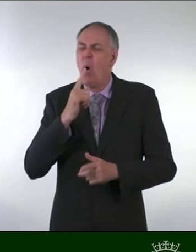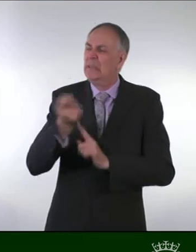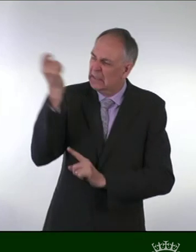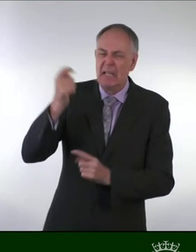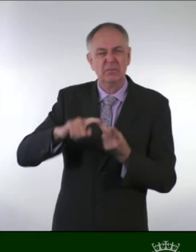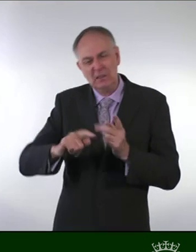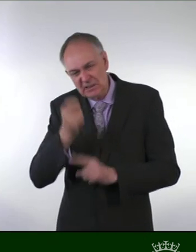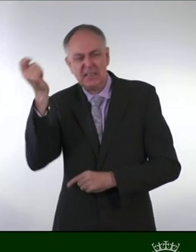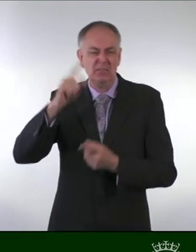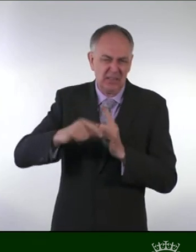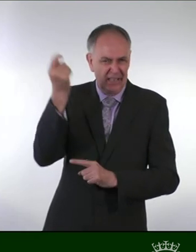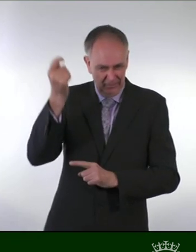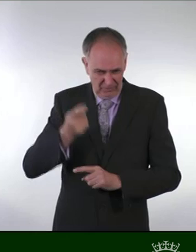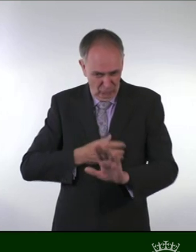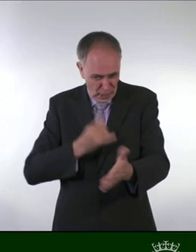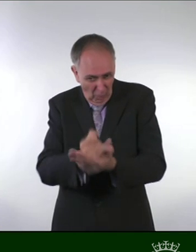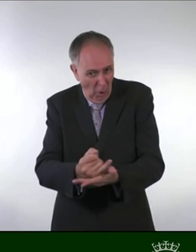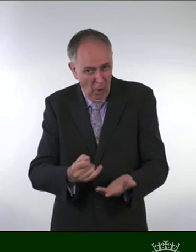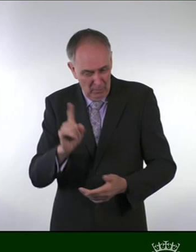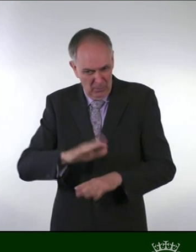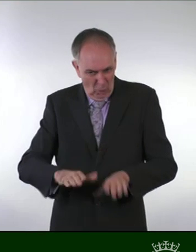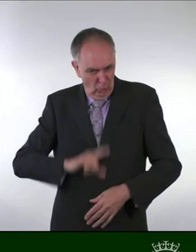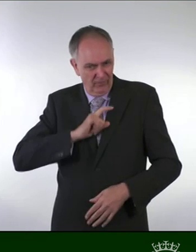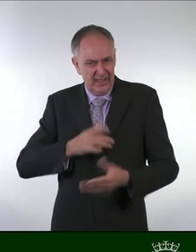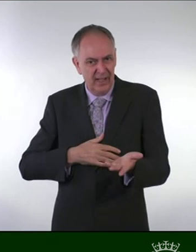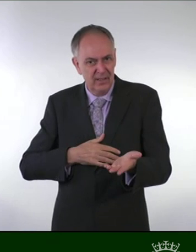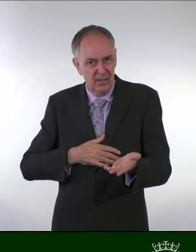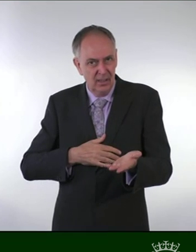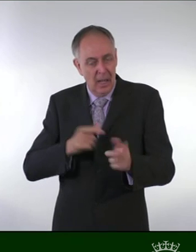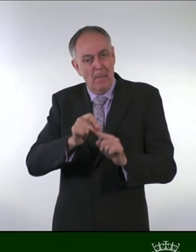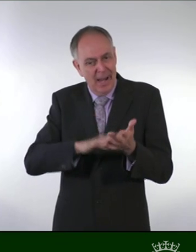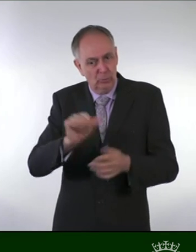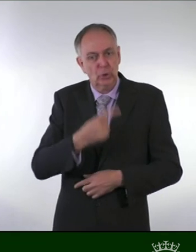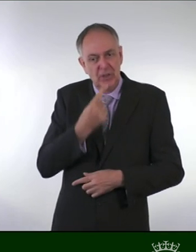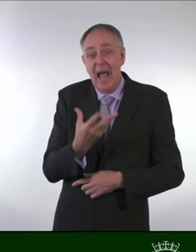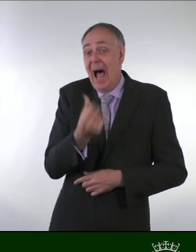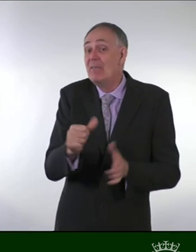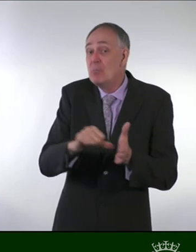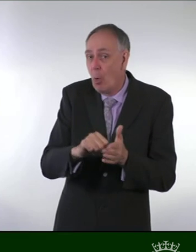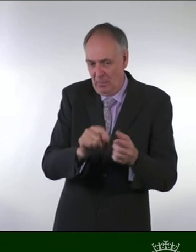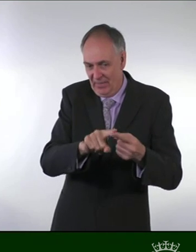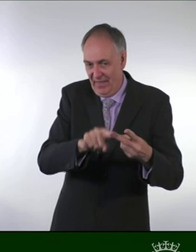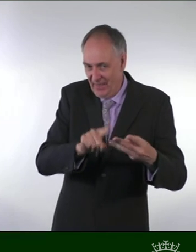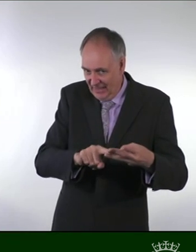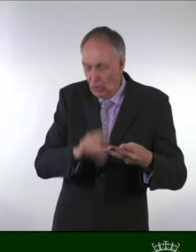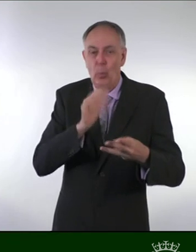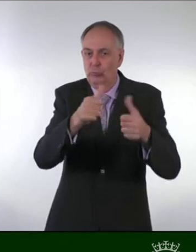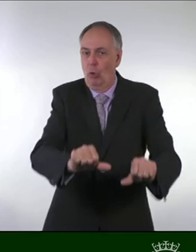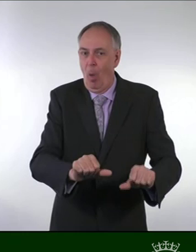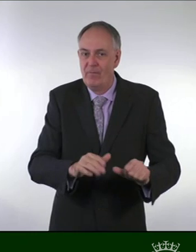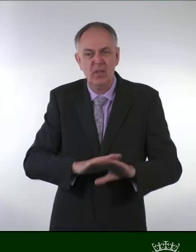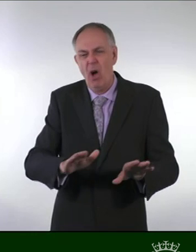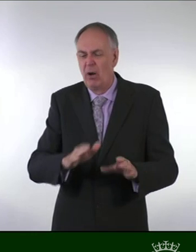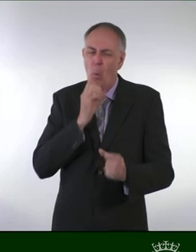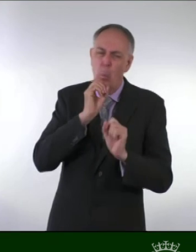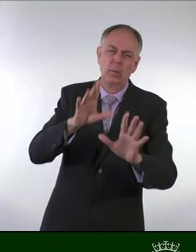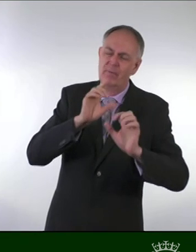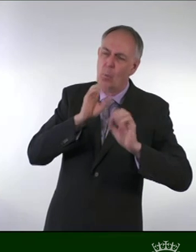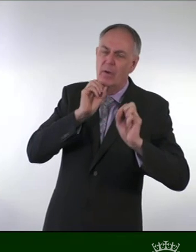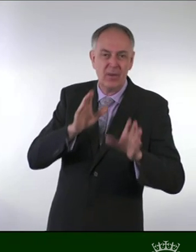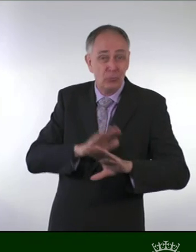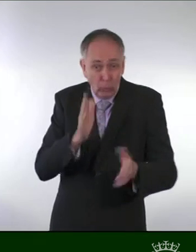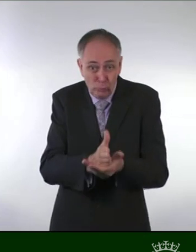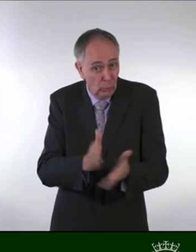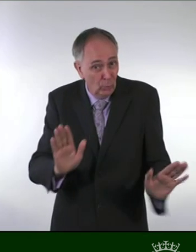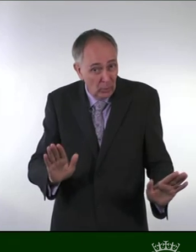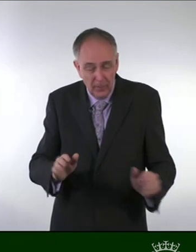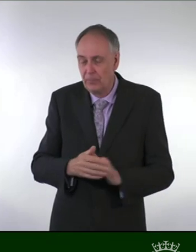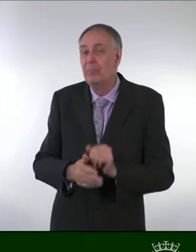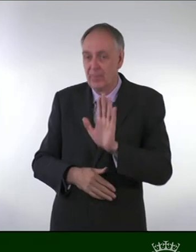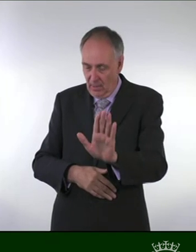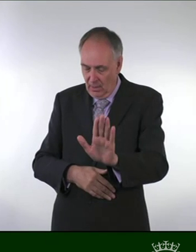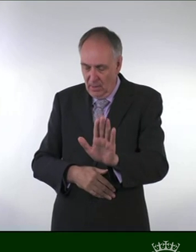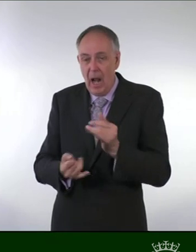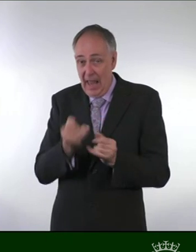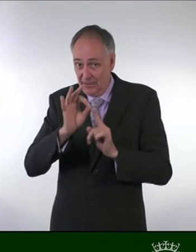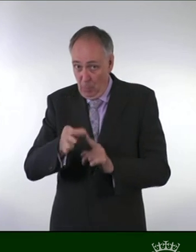That is not giving people confidence in the system. They would like a Prime Minister who stands up and says, “There are problems and this is what I am going to do about them,” not this rhetoric about “stunning success” when it is obviously not true.